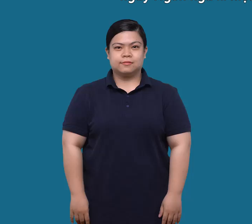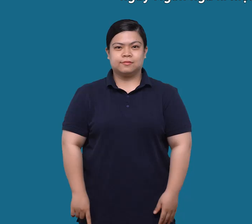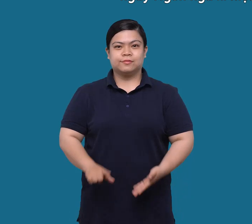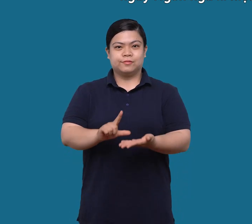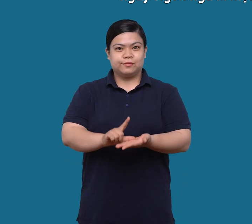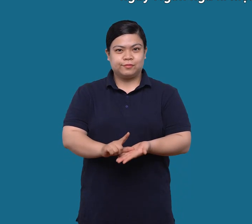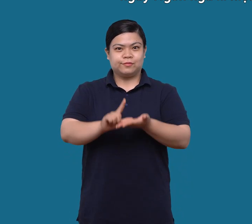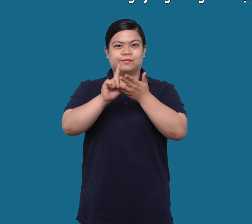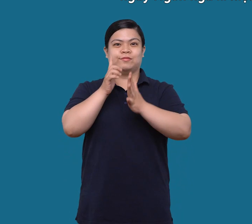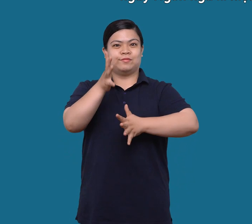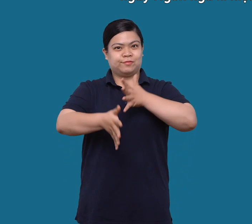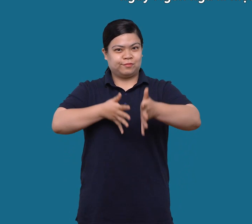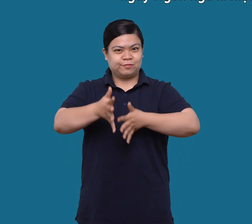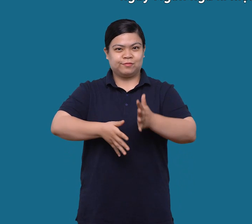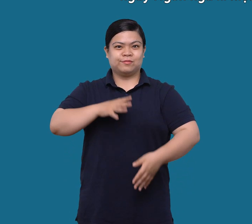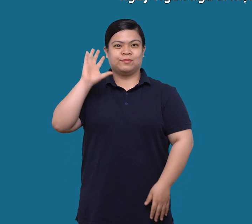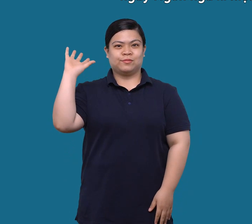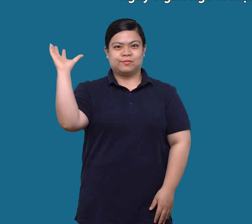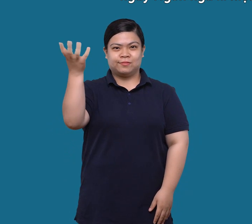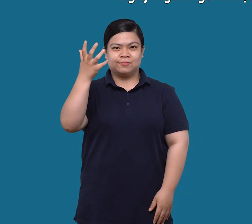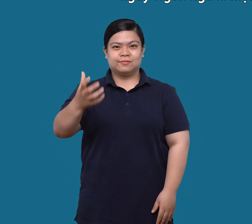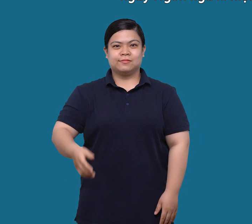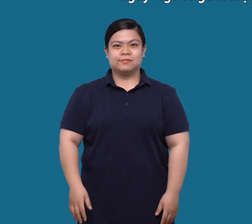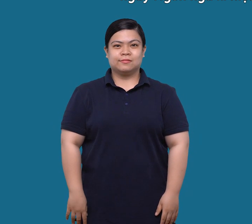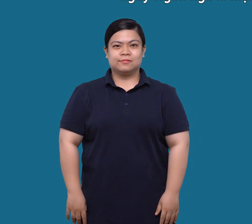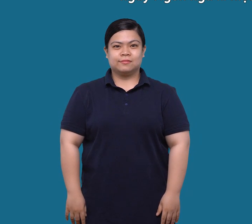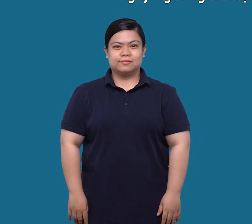ngày Ngôn ngữ kí hiệu Quốc tế 23/9